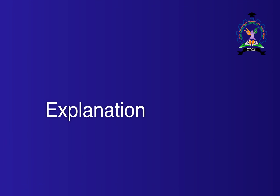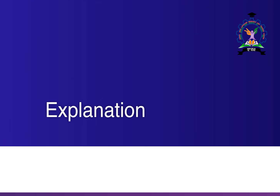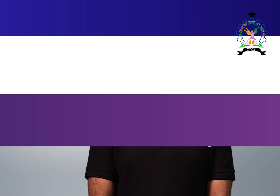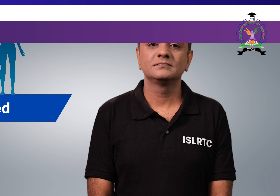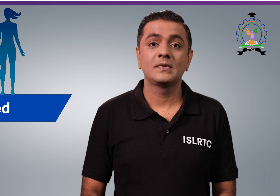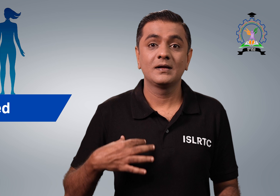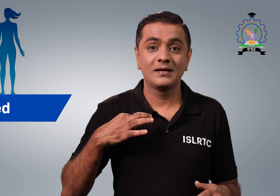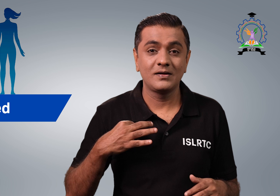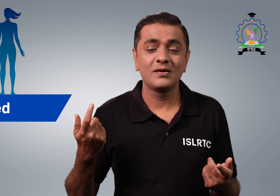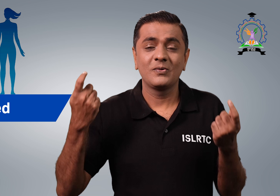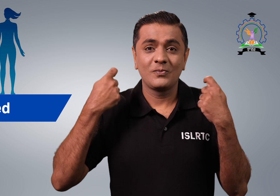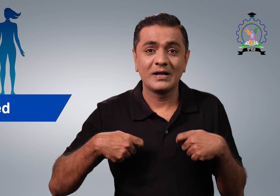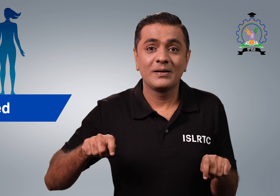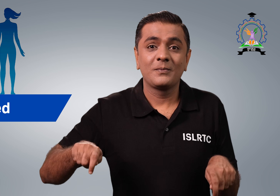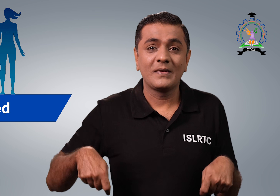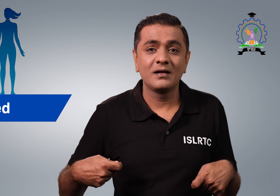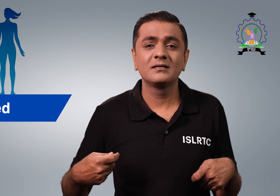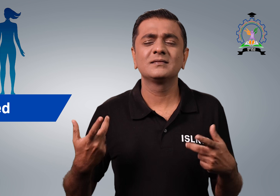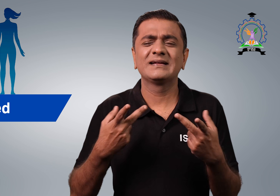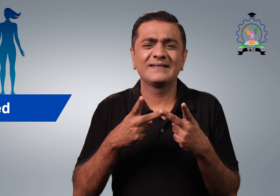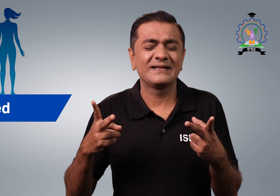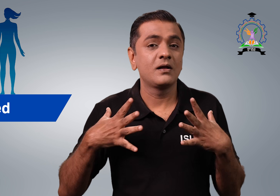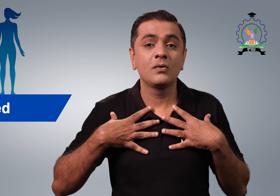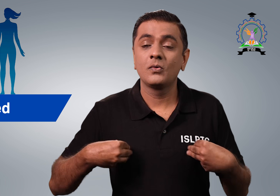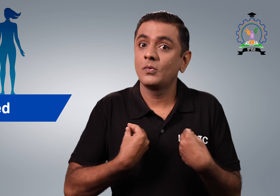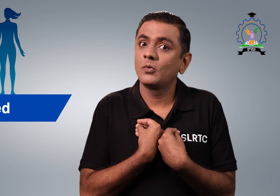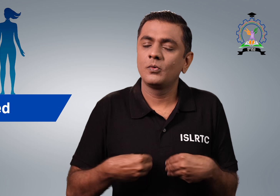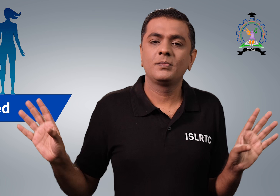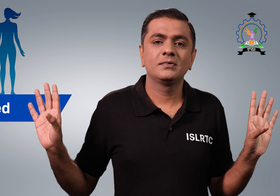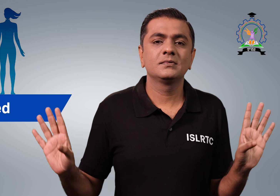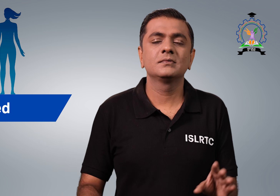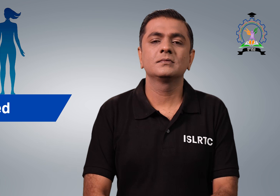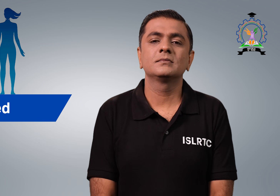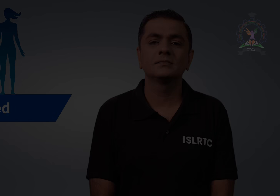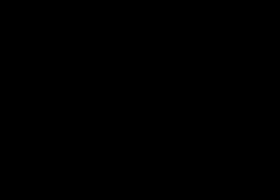Naked means not wearing any sort of clothing.